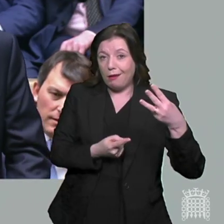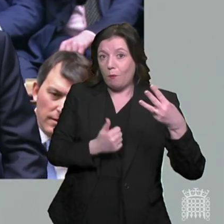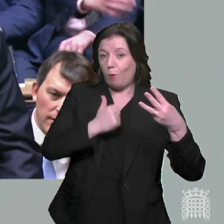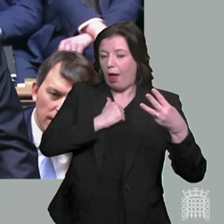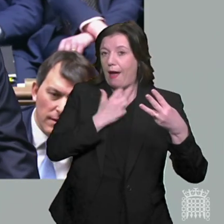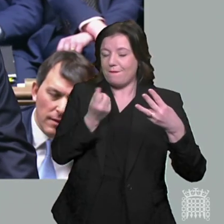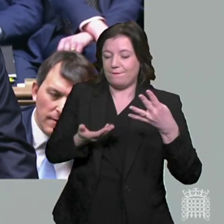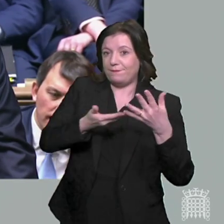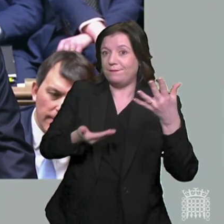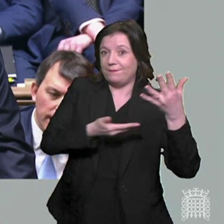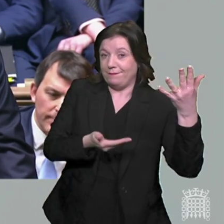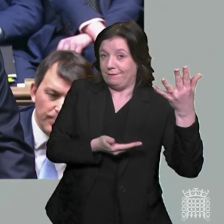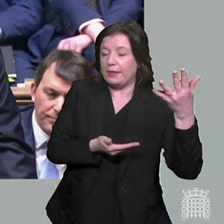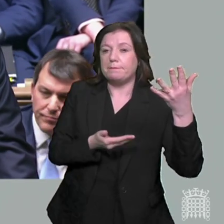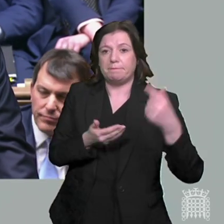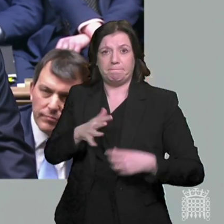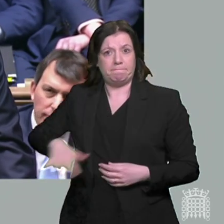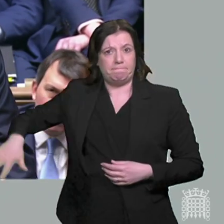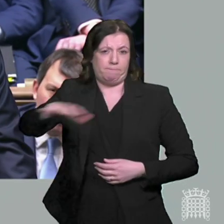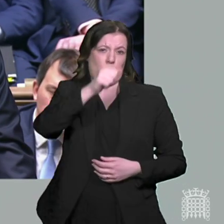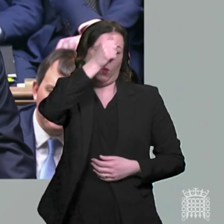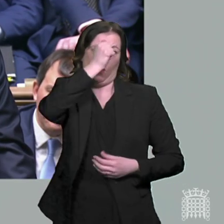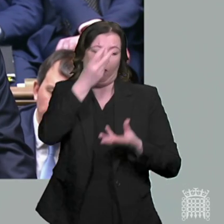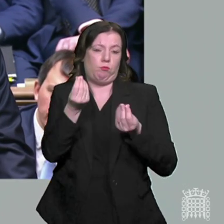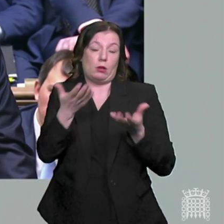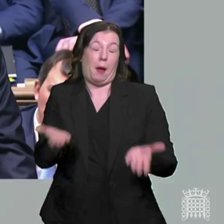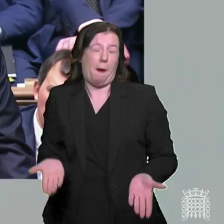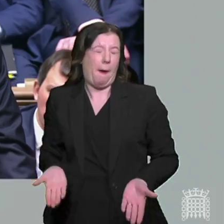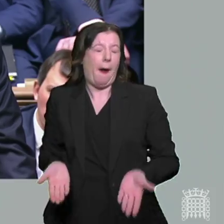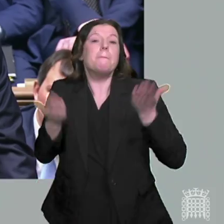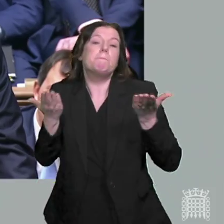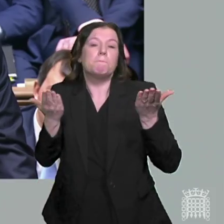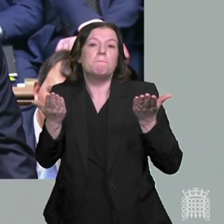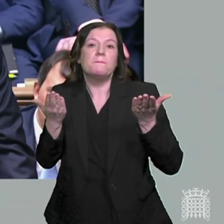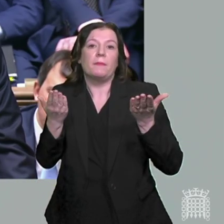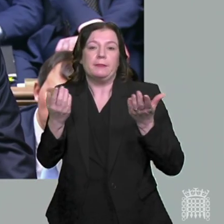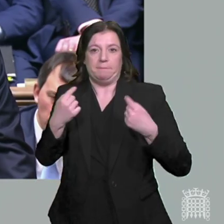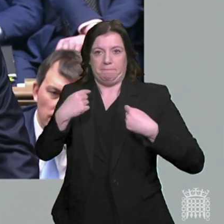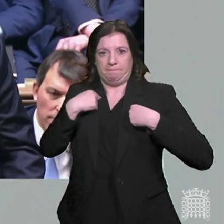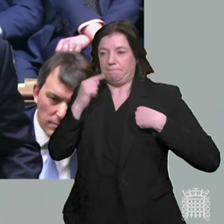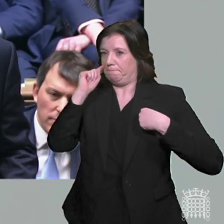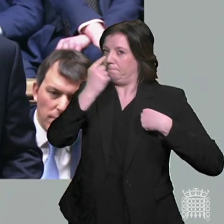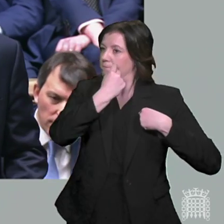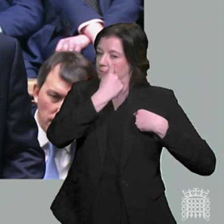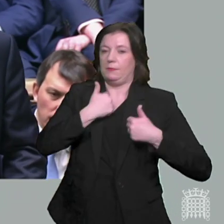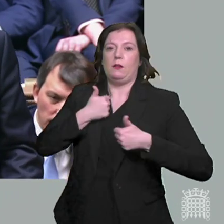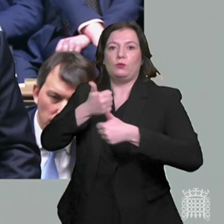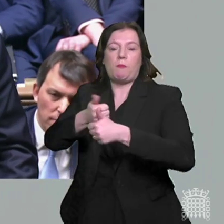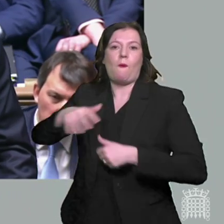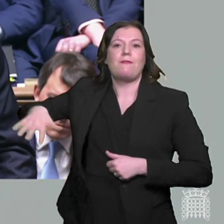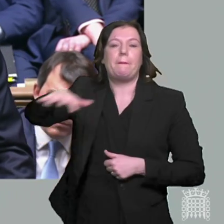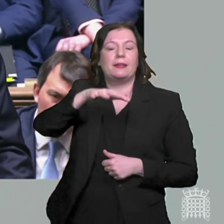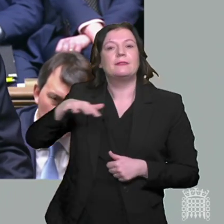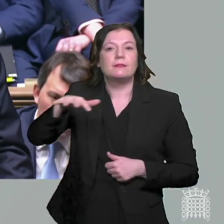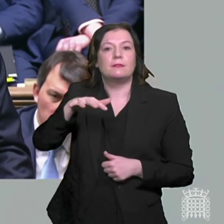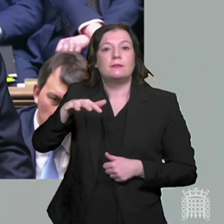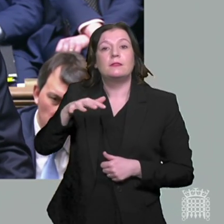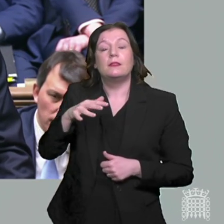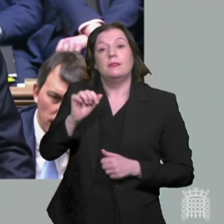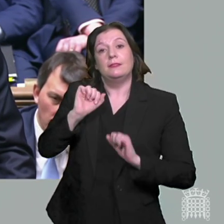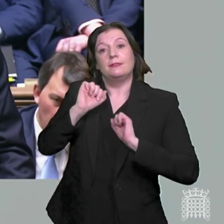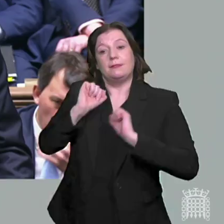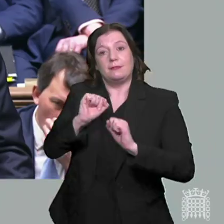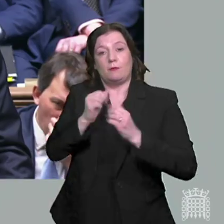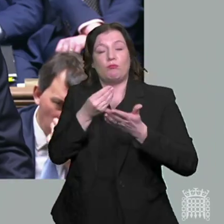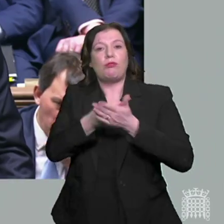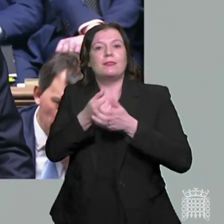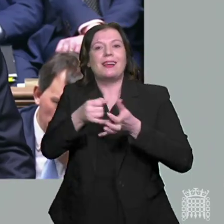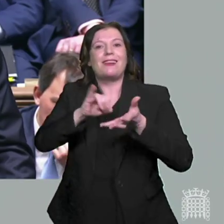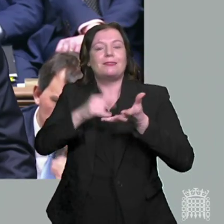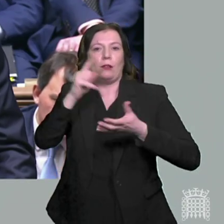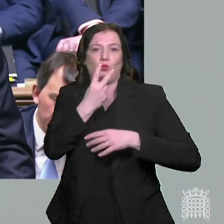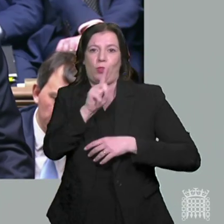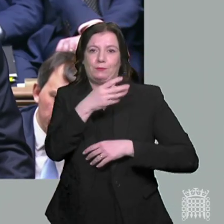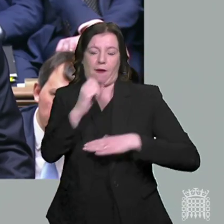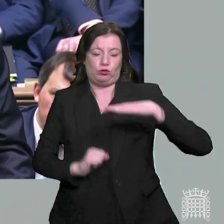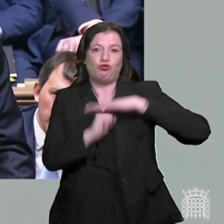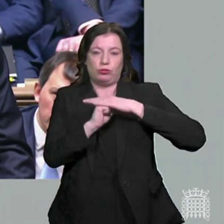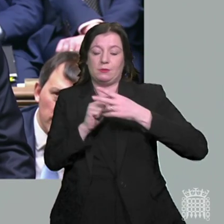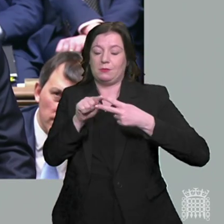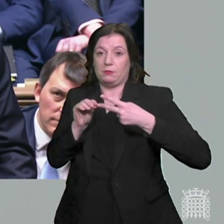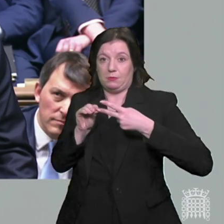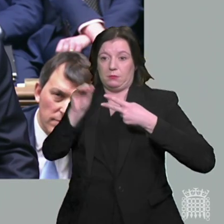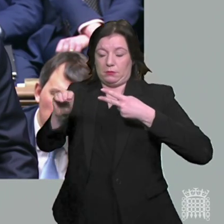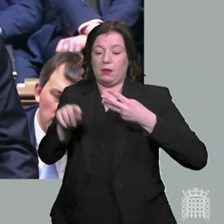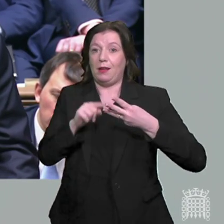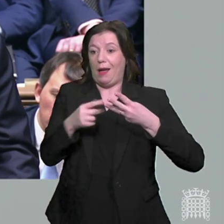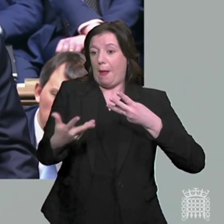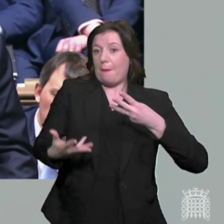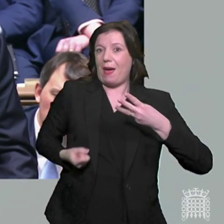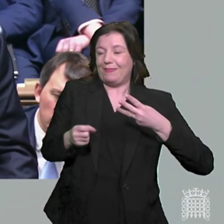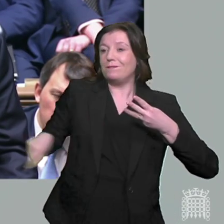In the face of a cost of living crisis, we have demonstrated our values by protecting struggling families with a £2,500 energy price guarantee, one-off support and the uprating of benefits with inflation.